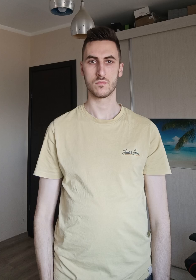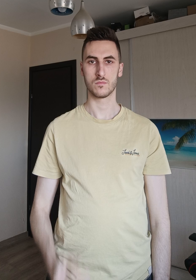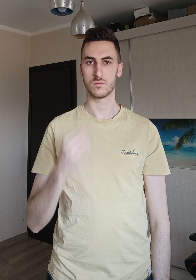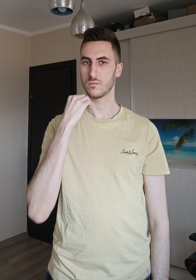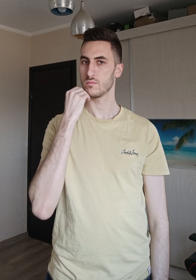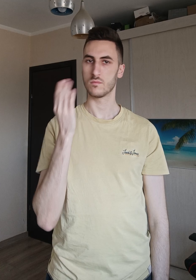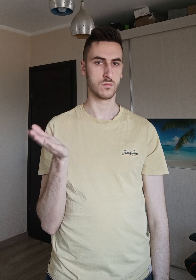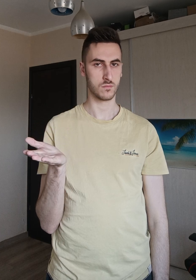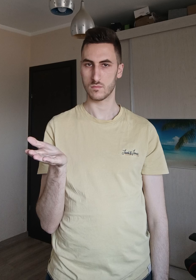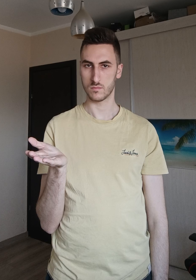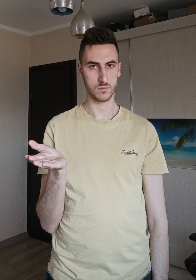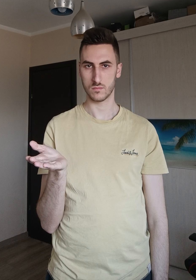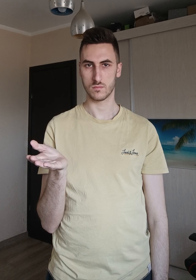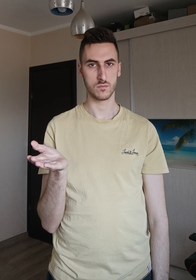לא טוב